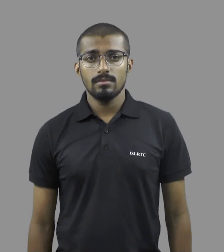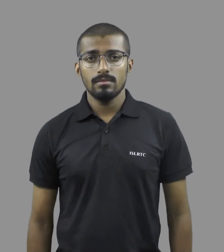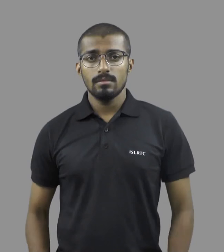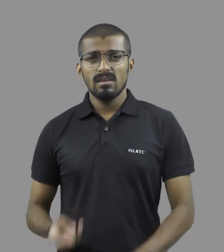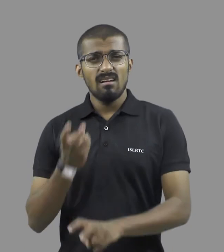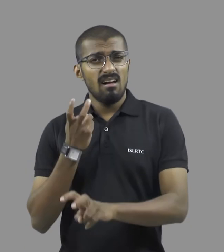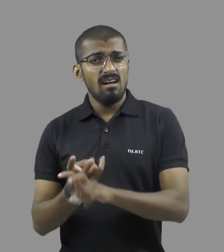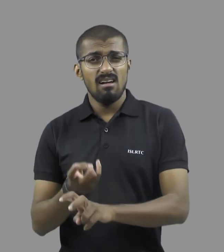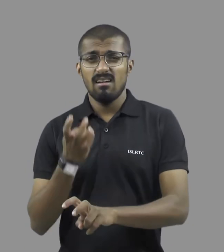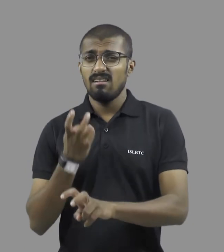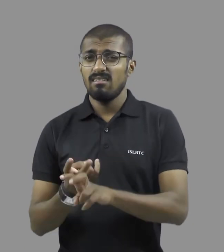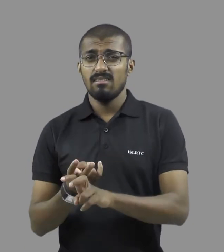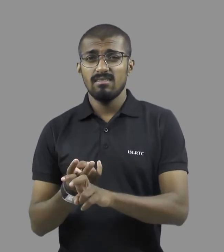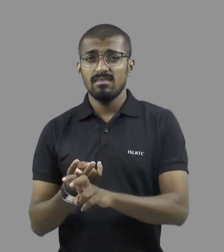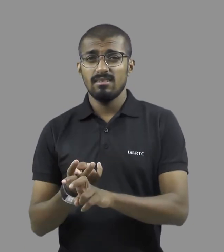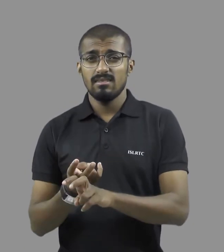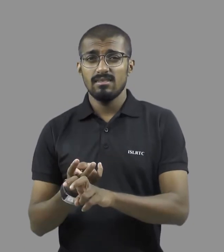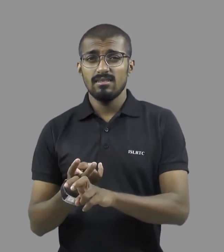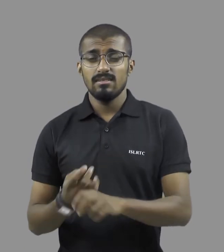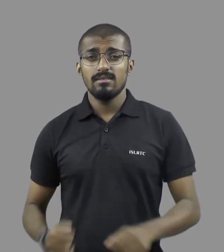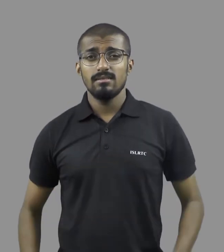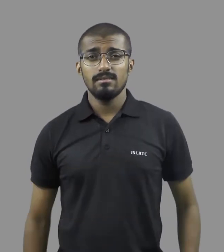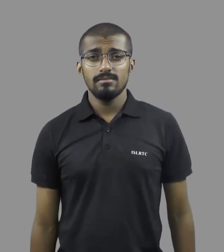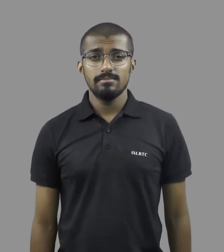Hard